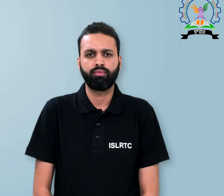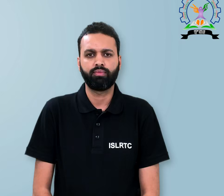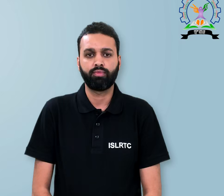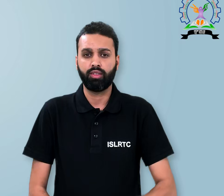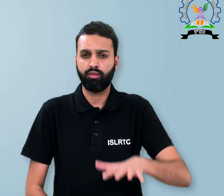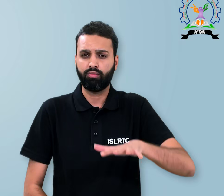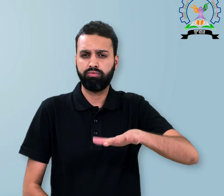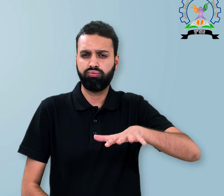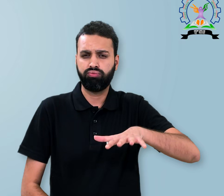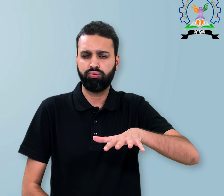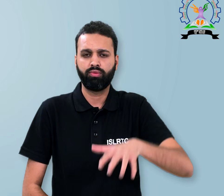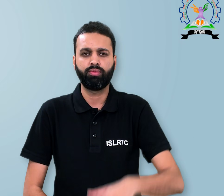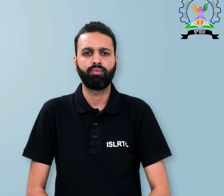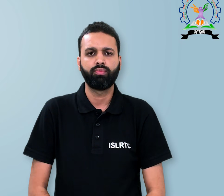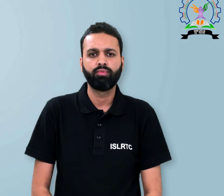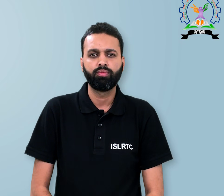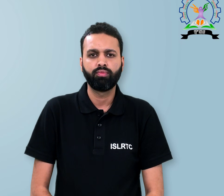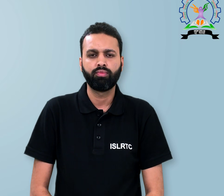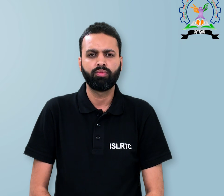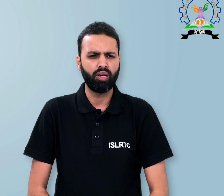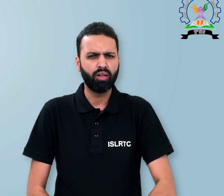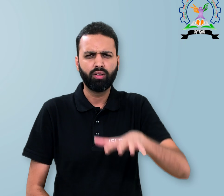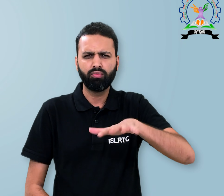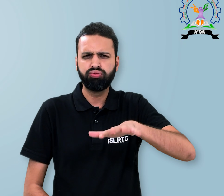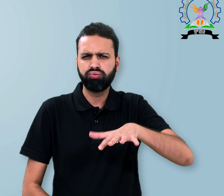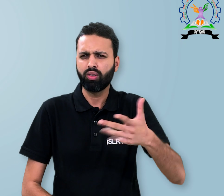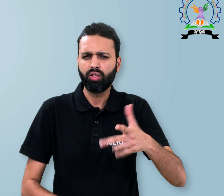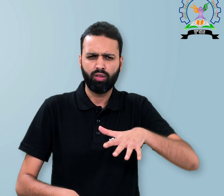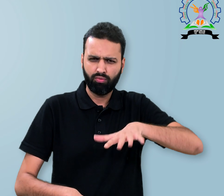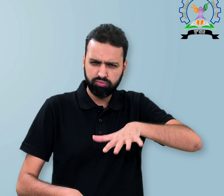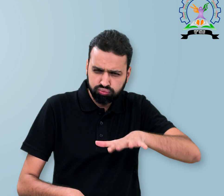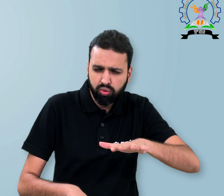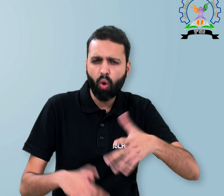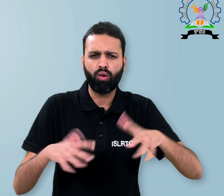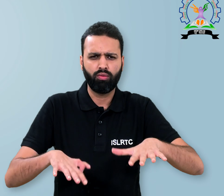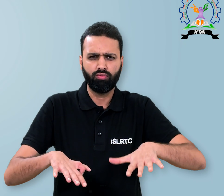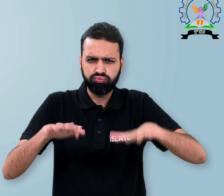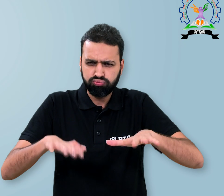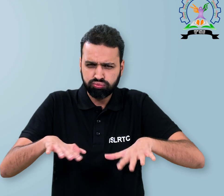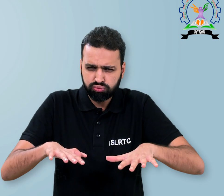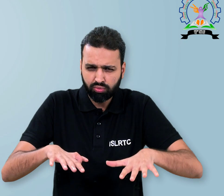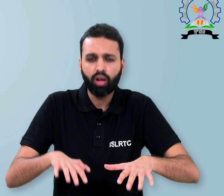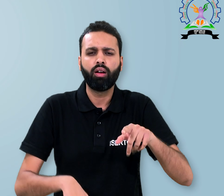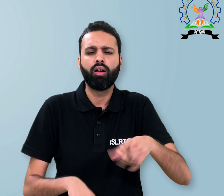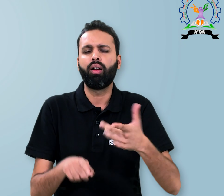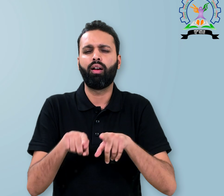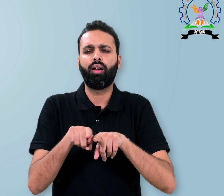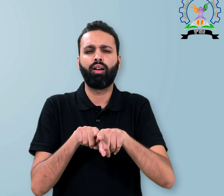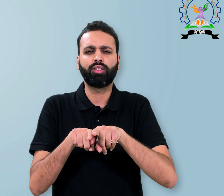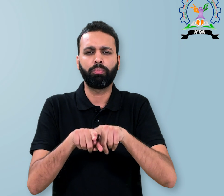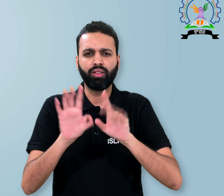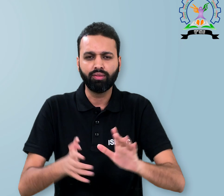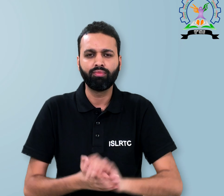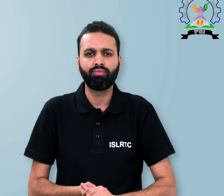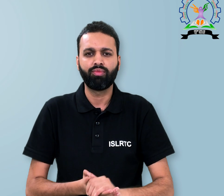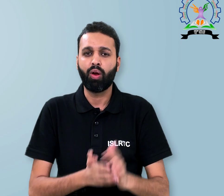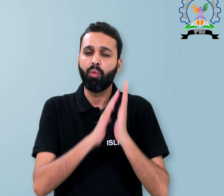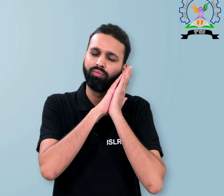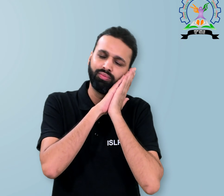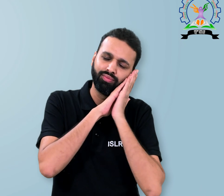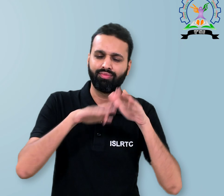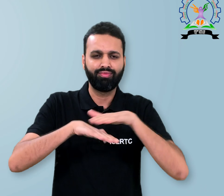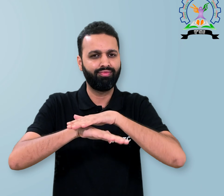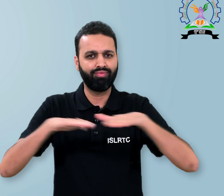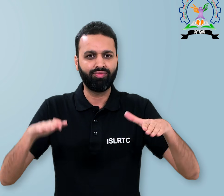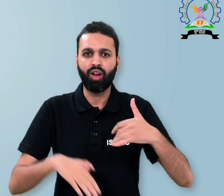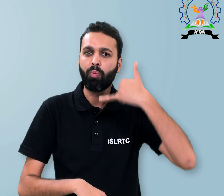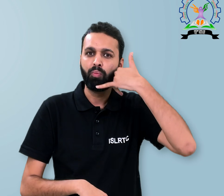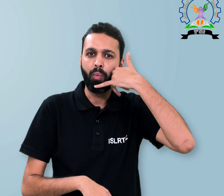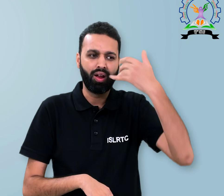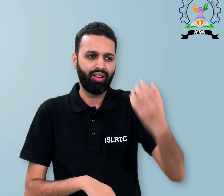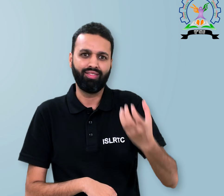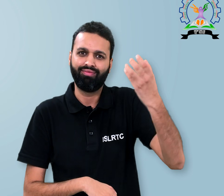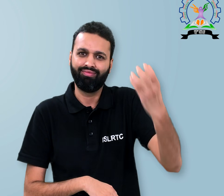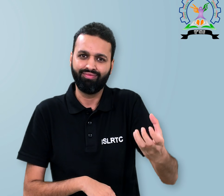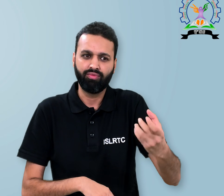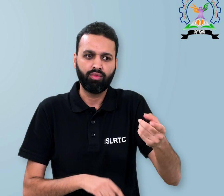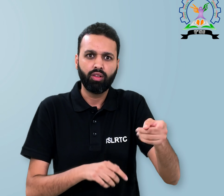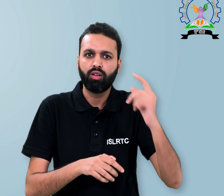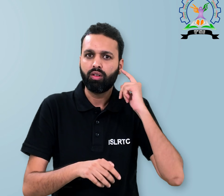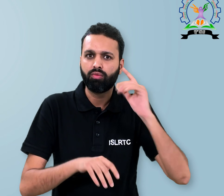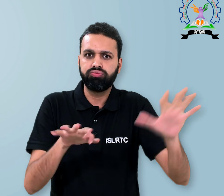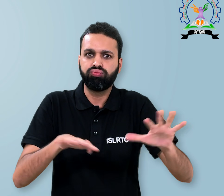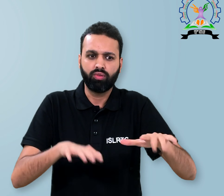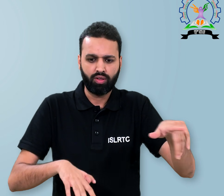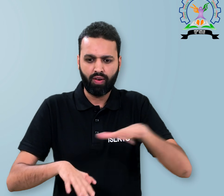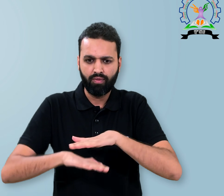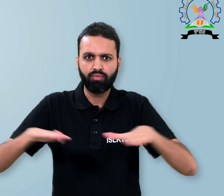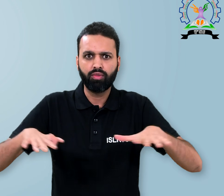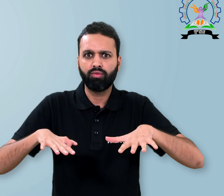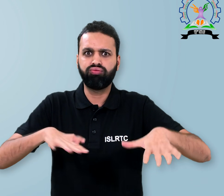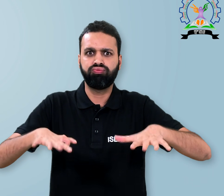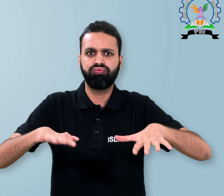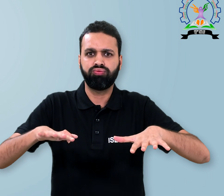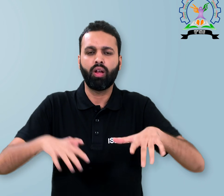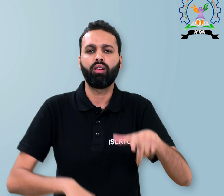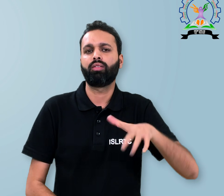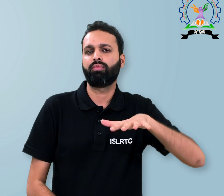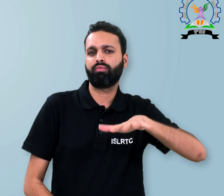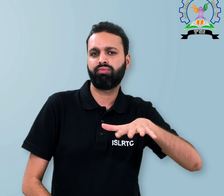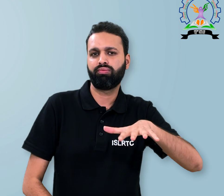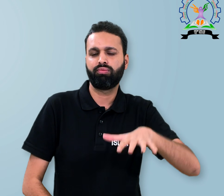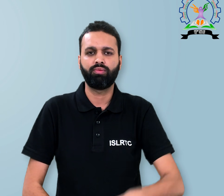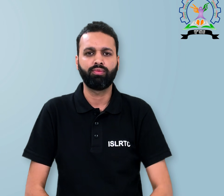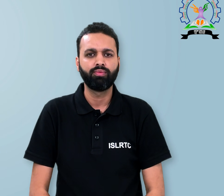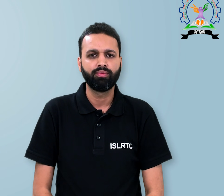Vibration The to and from motion of a body about its mean position is known as vibration.